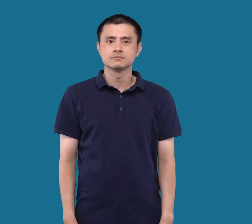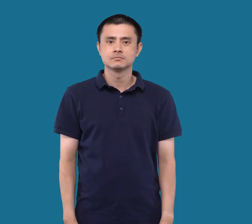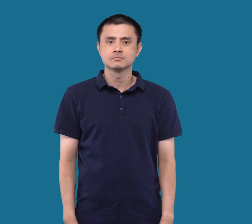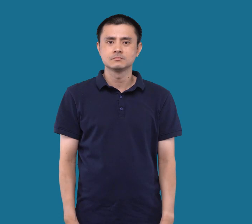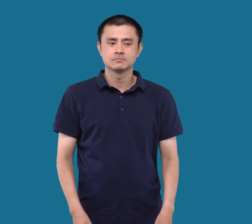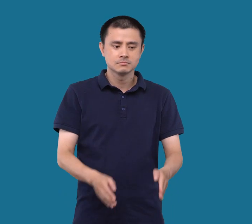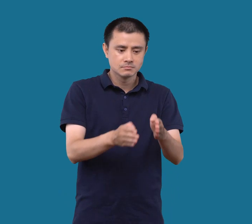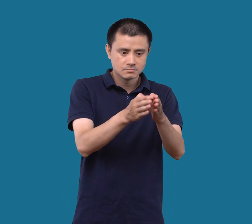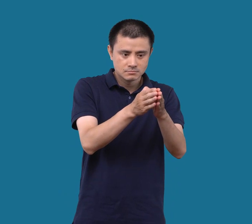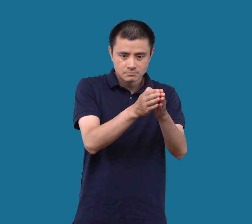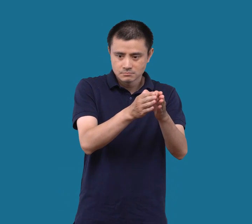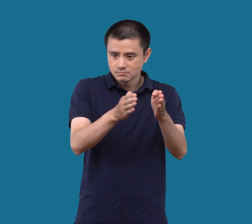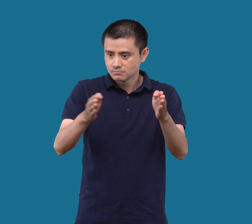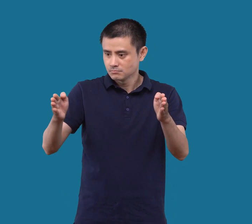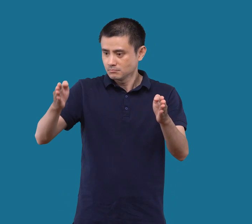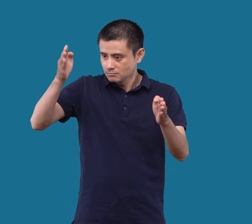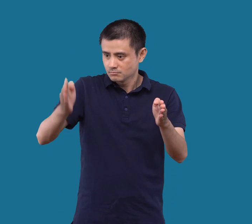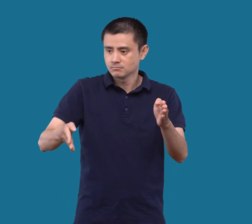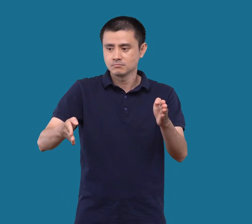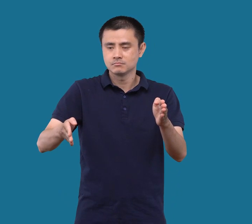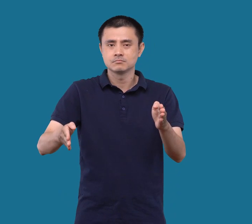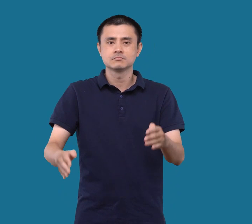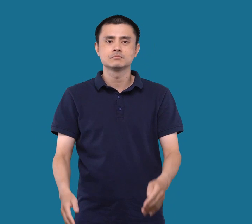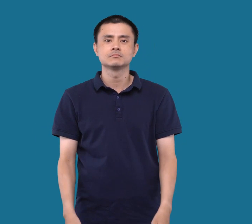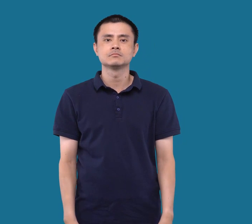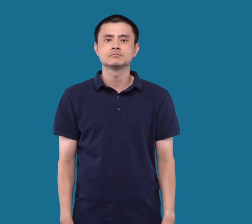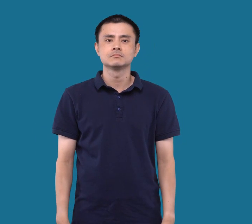dài hạn